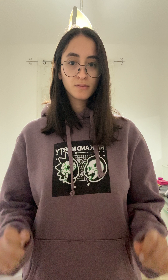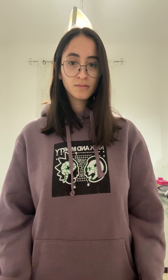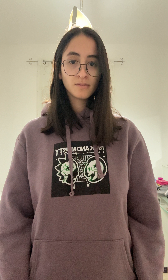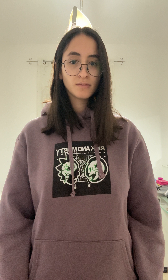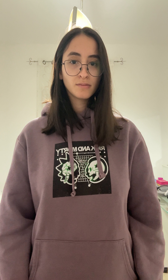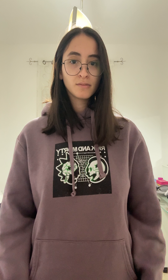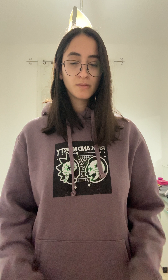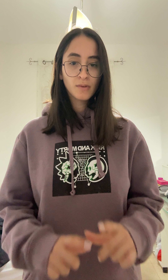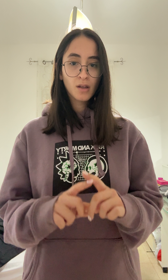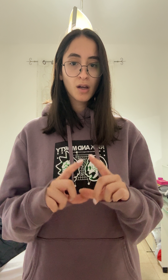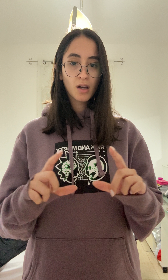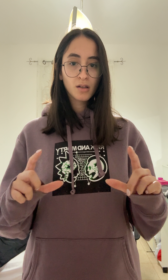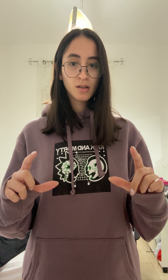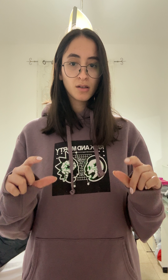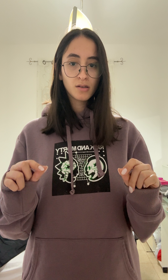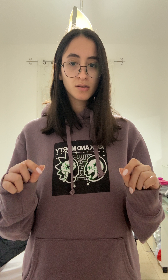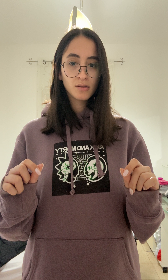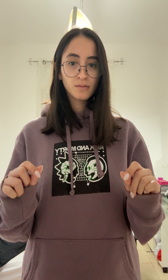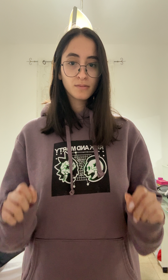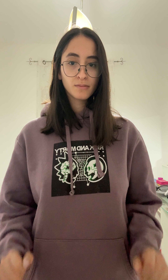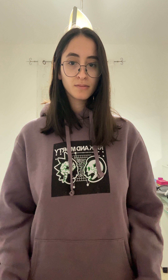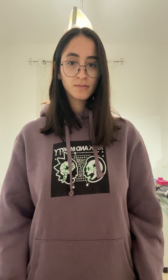כרטיס